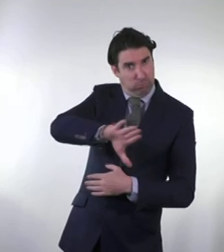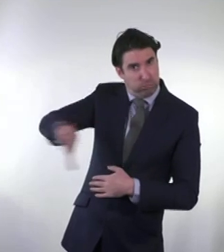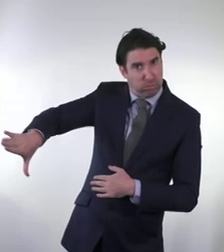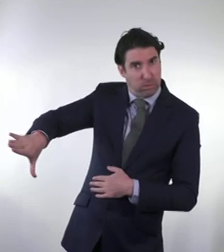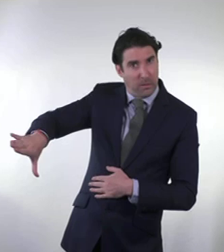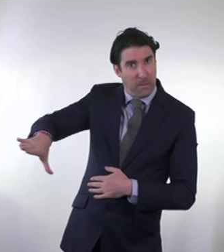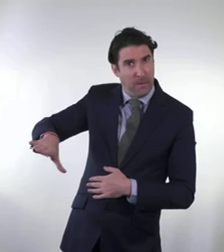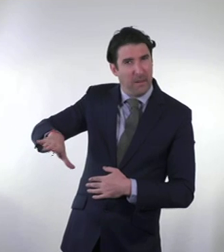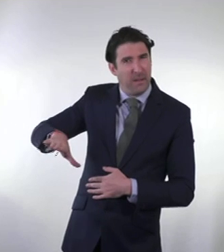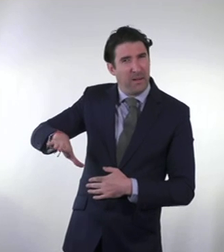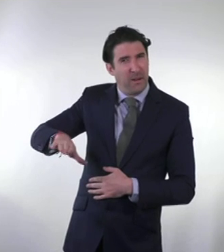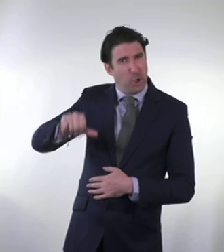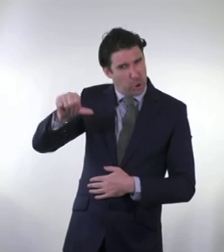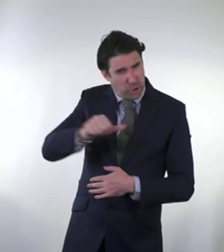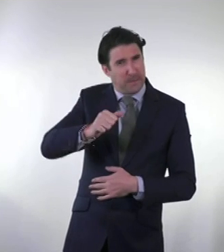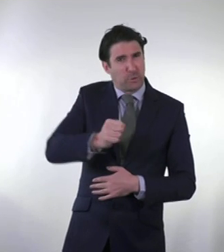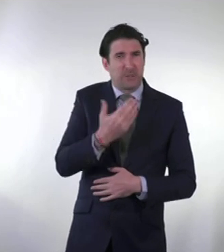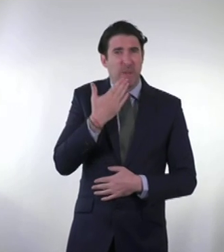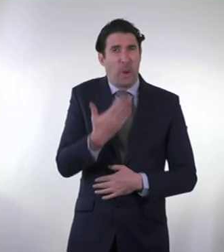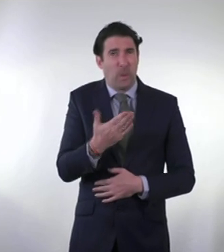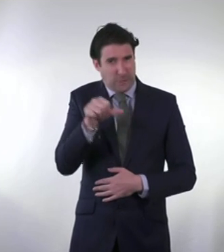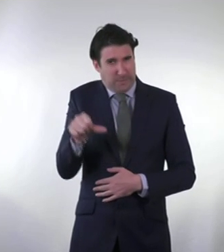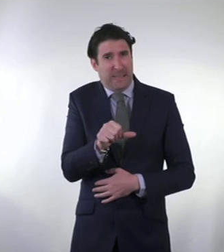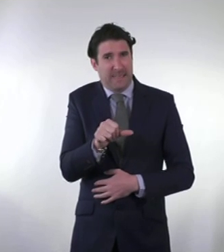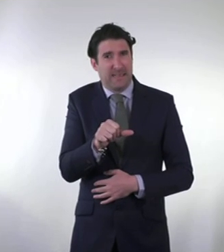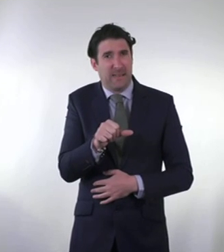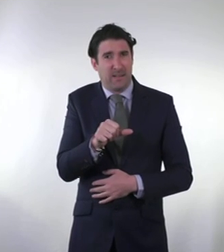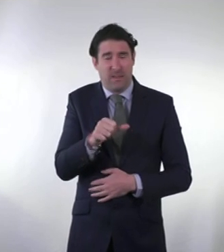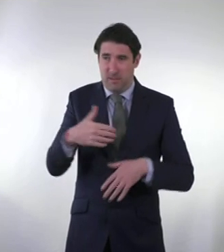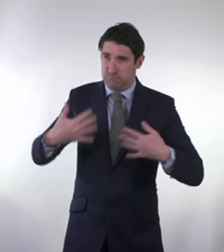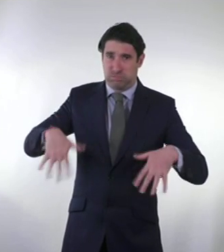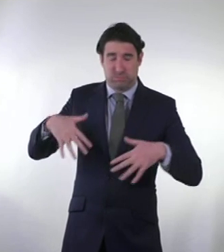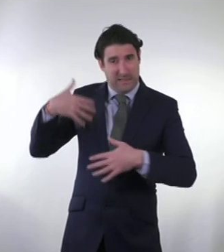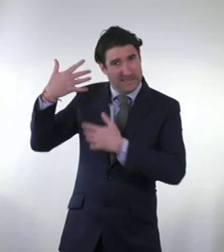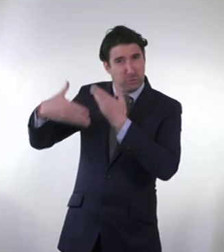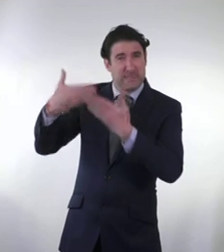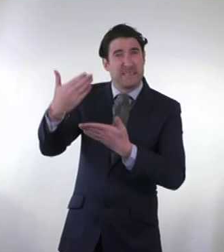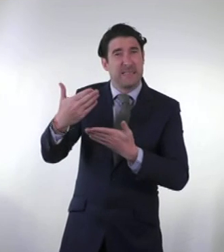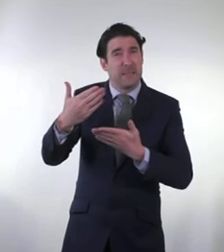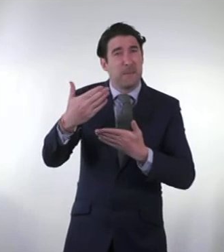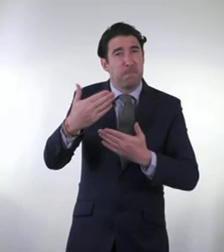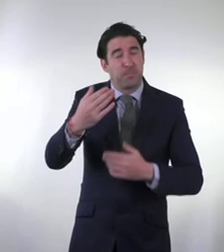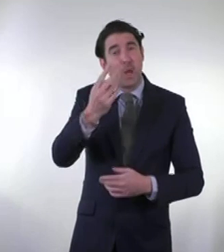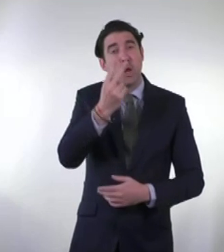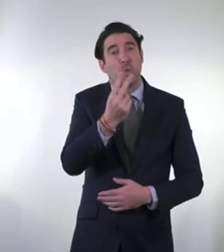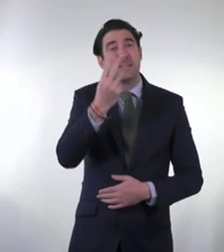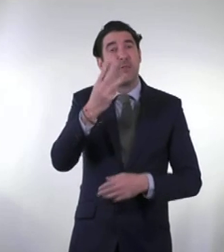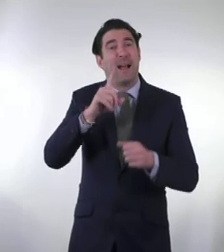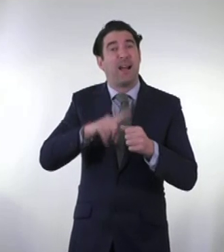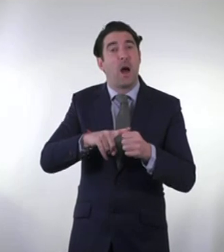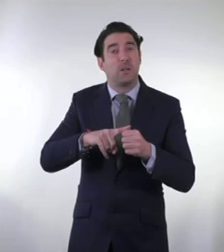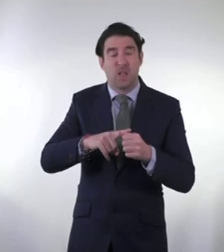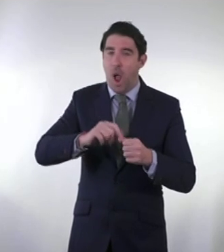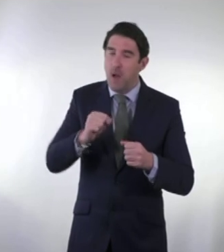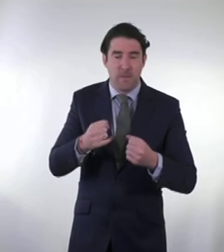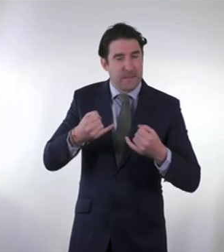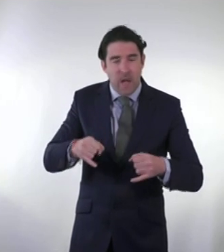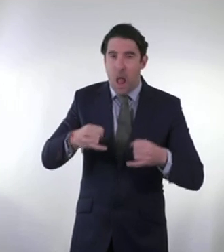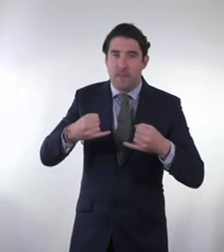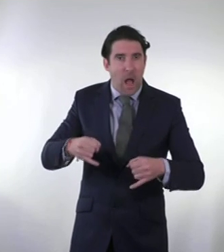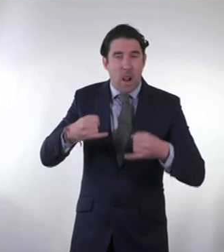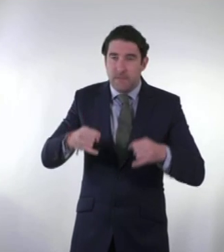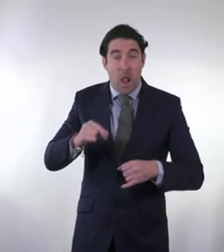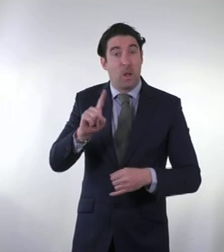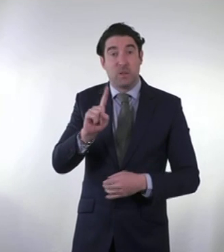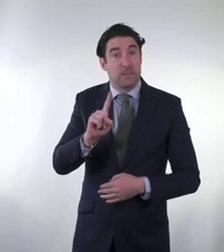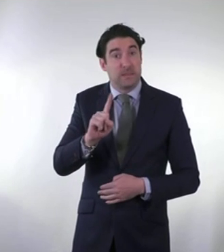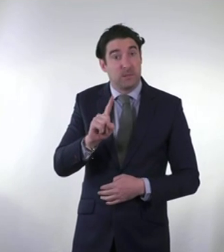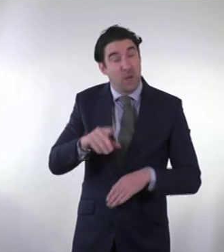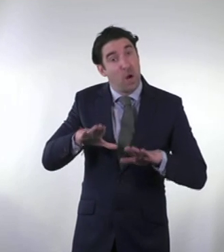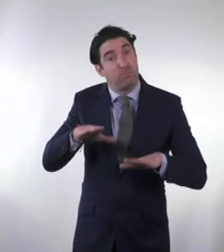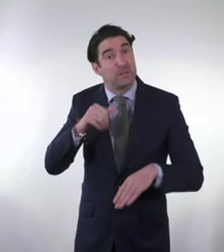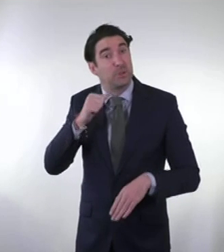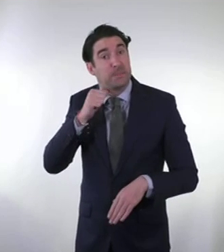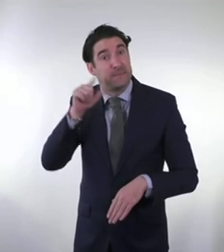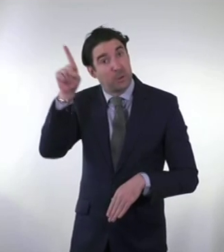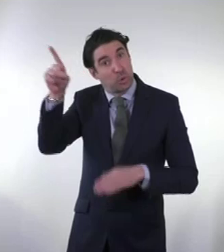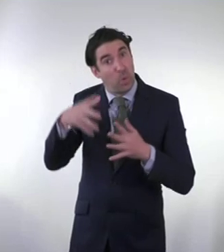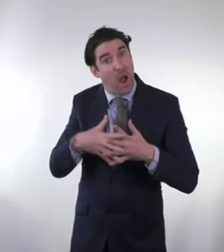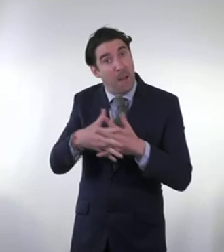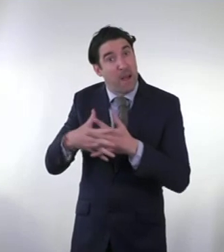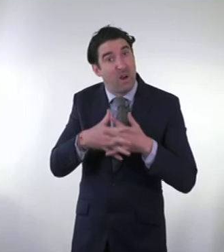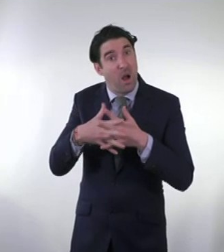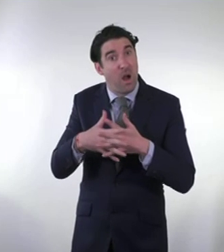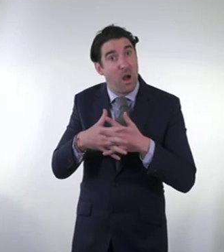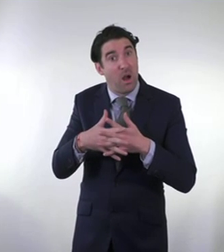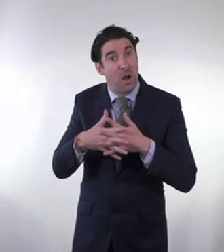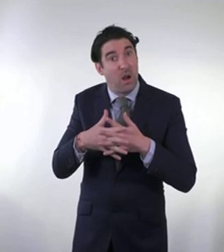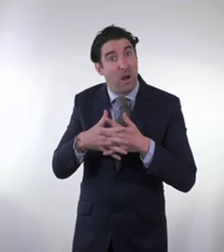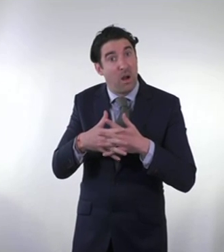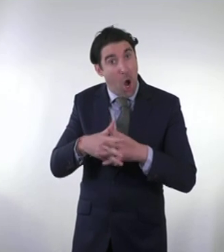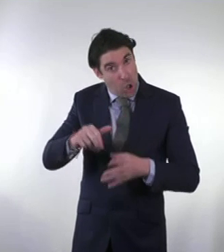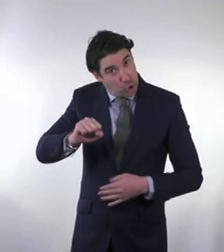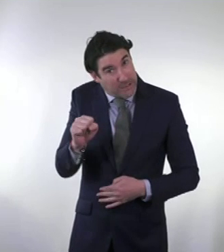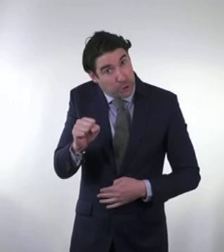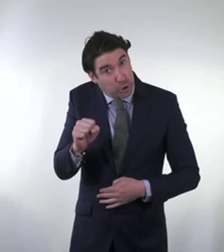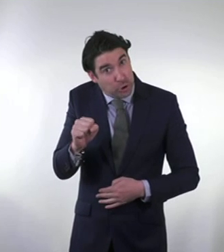I can tell the House that today is an historic day: after 23 years in which every successive Government have failed, this Government have managed to lift the ban on British beef in America.